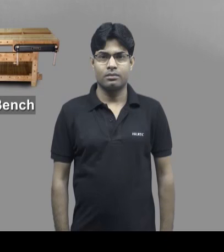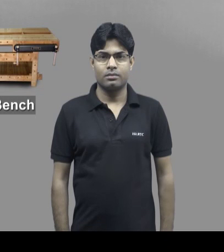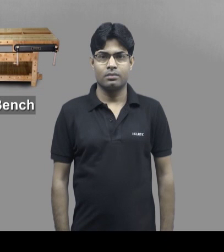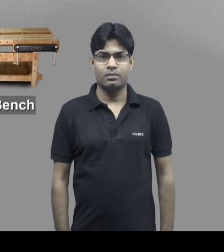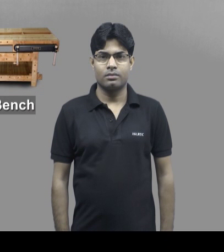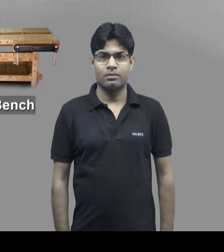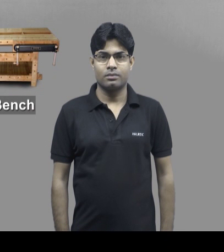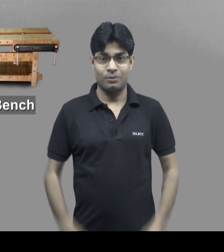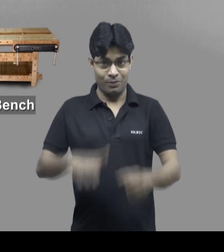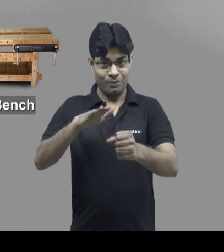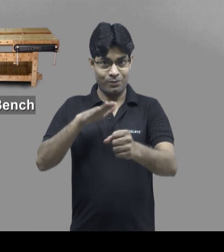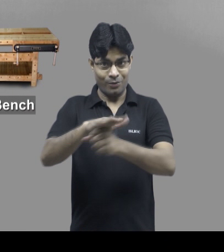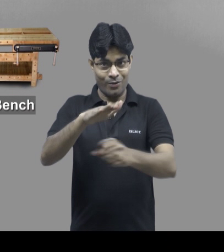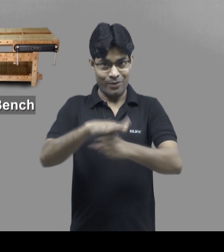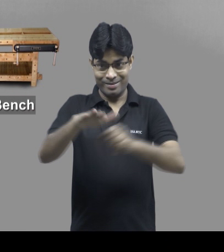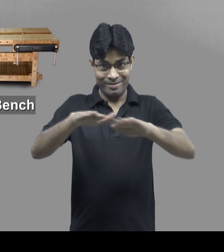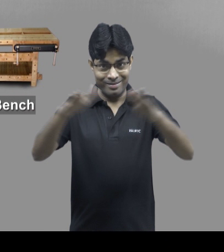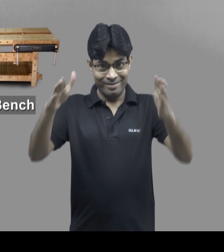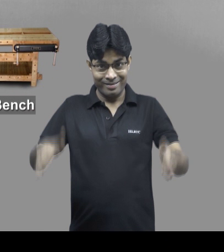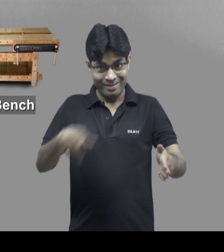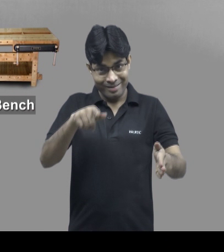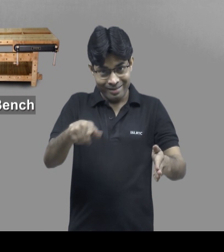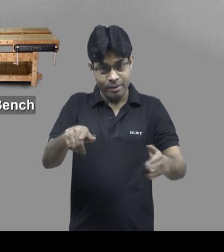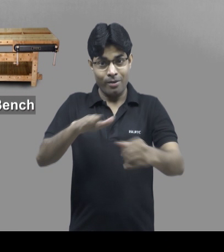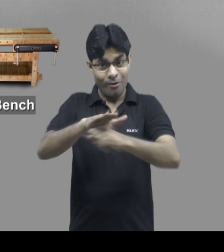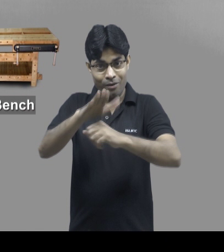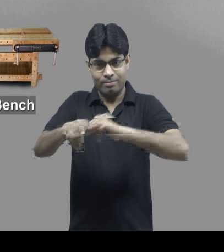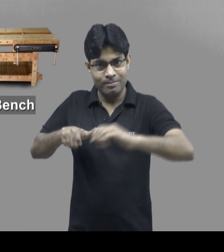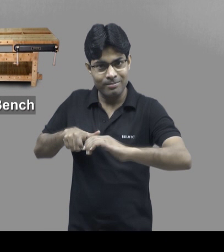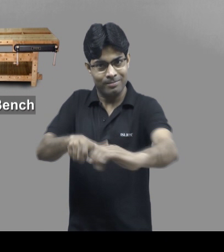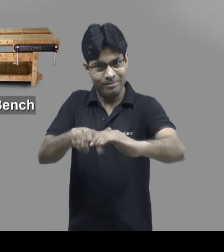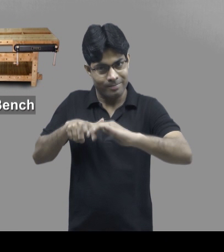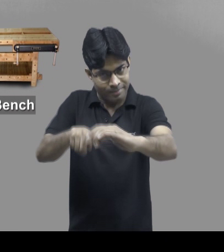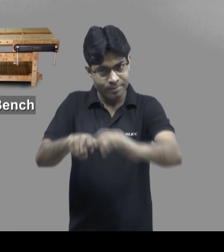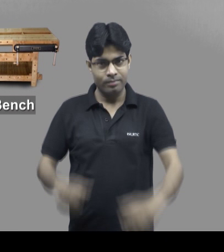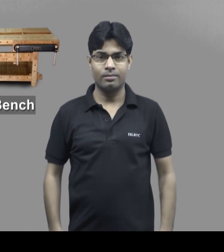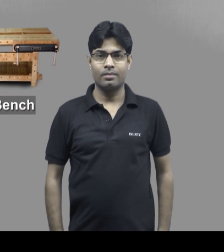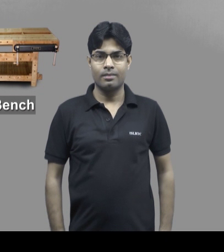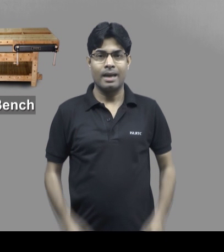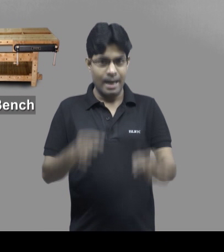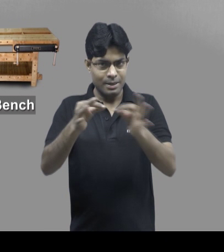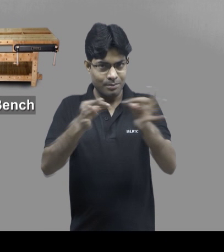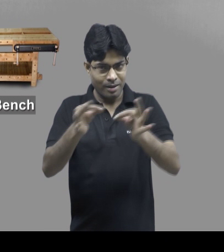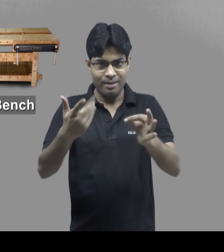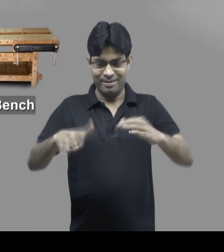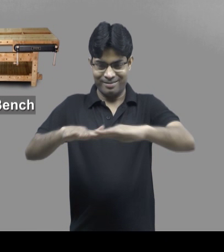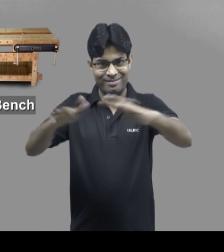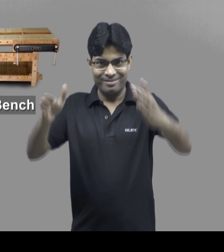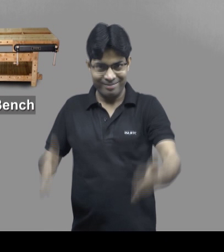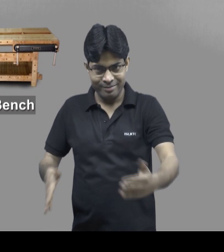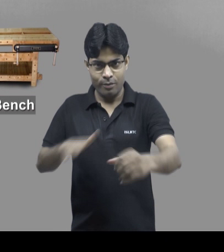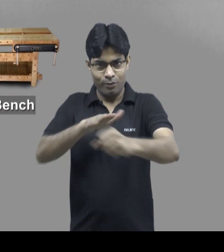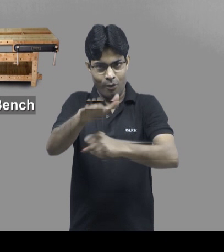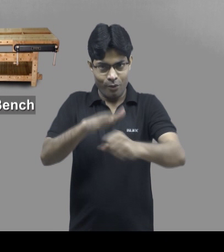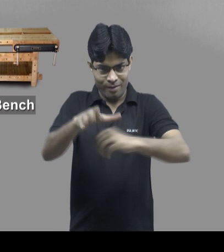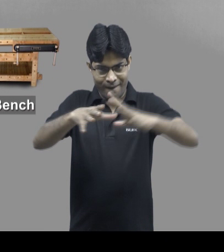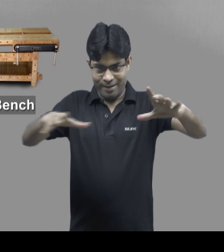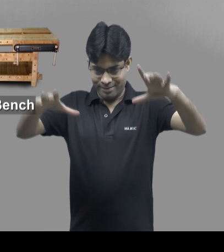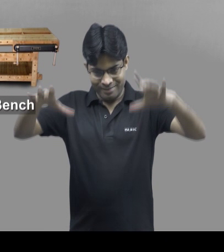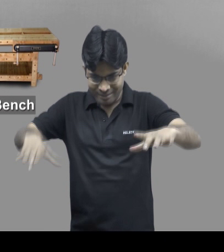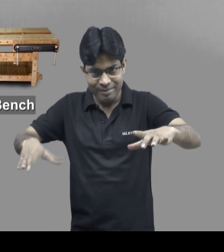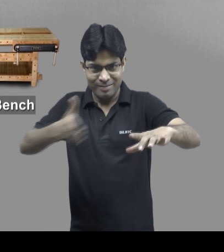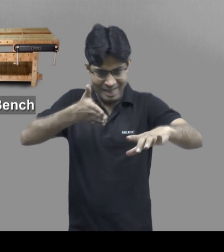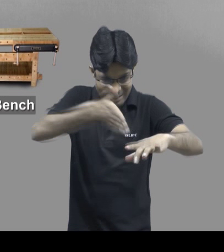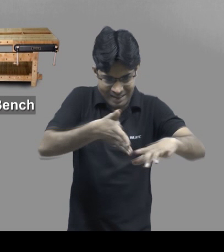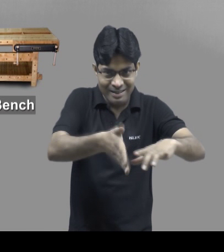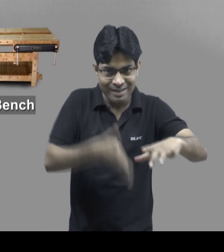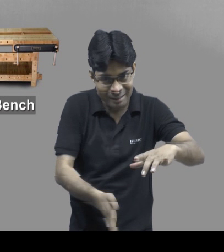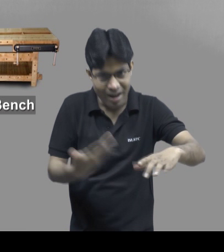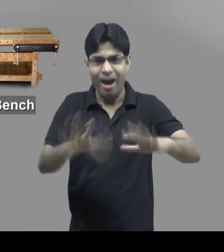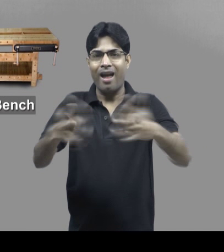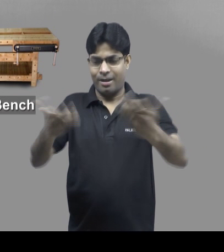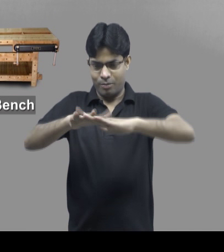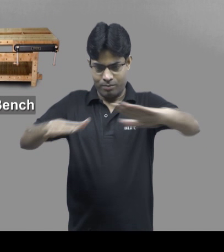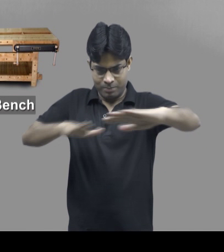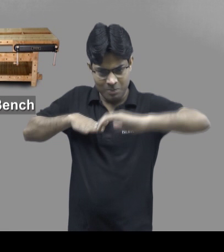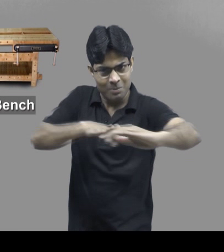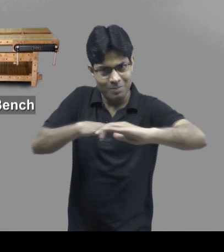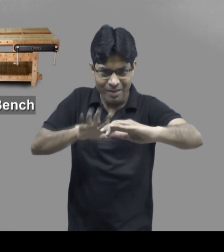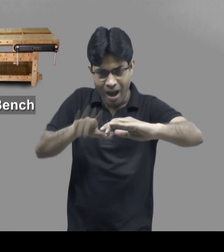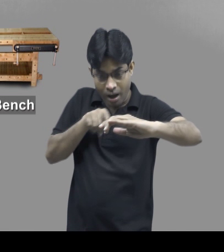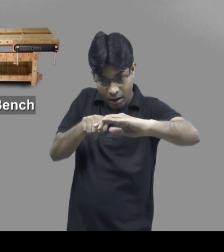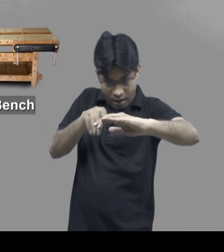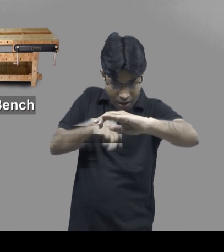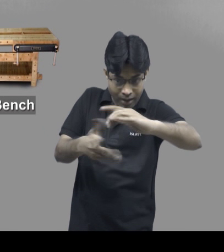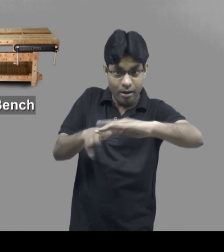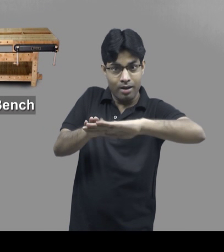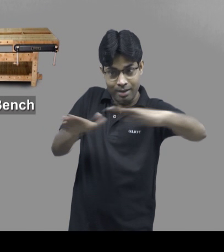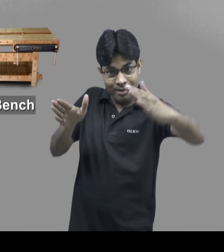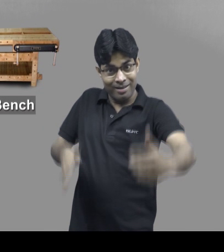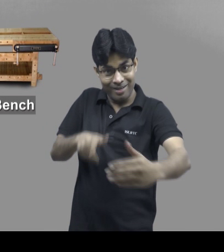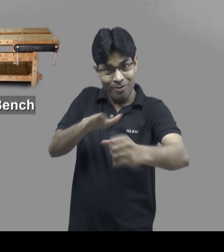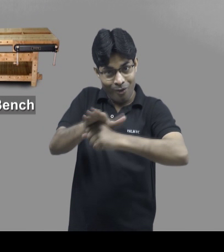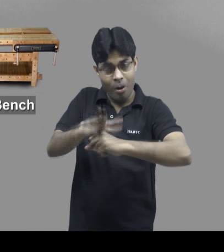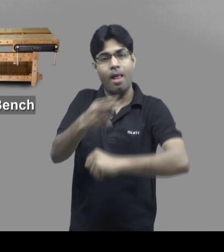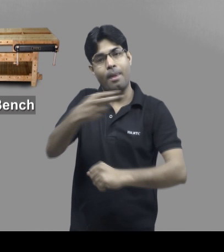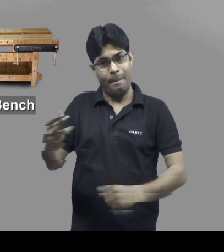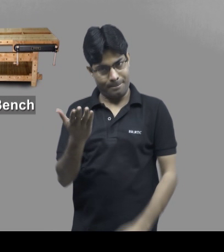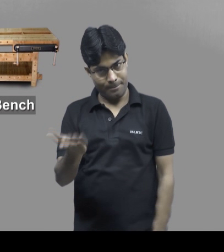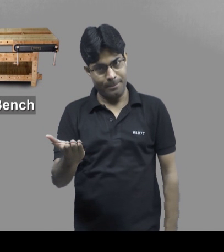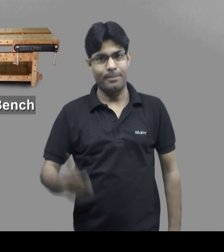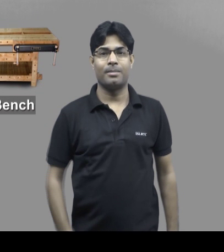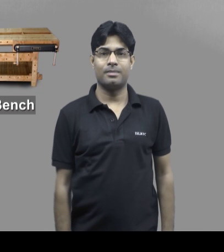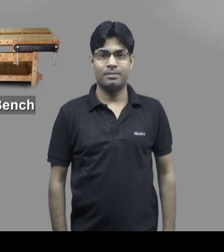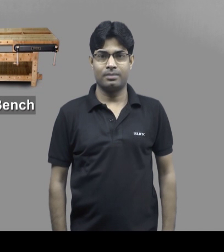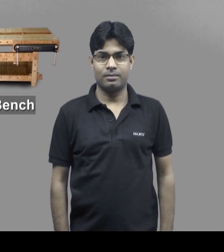Work Bench